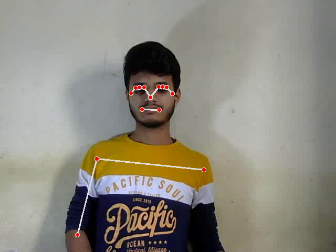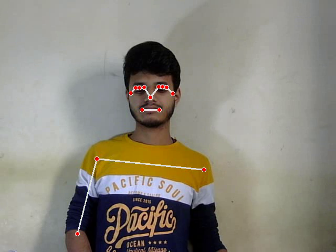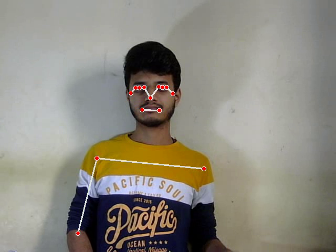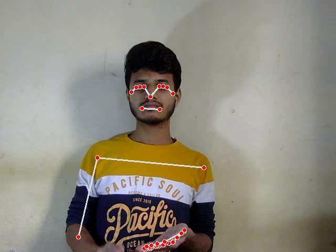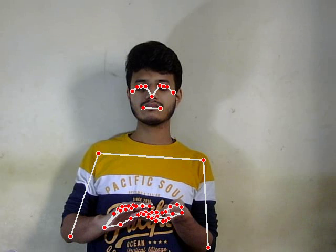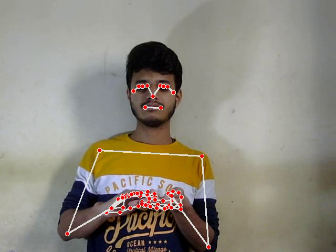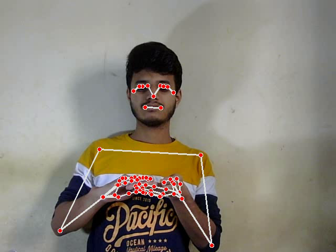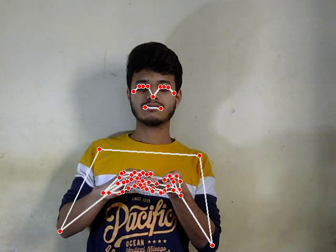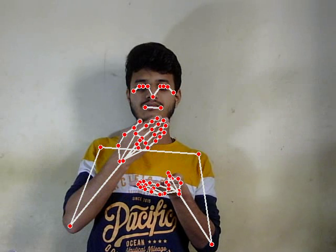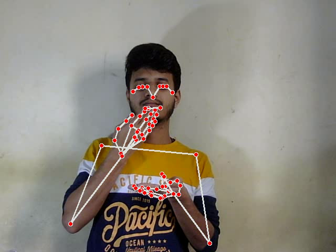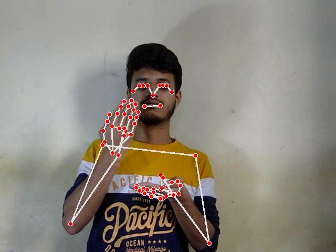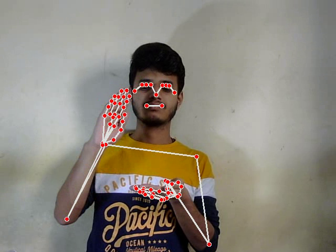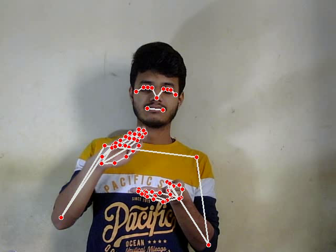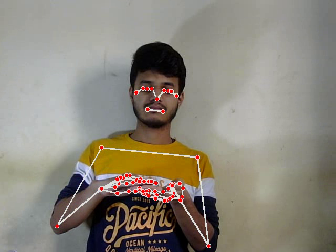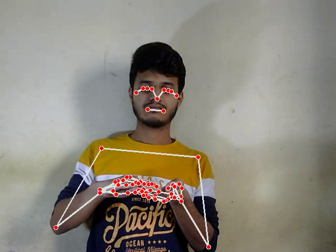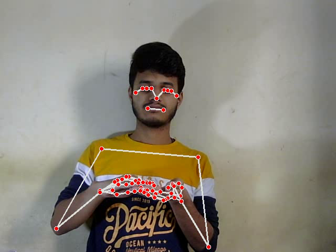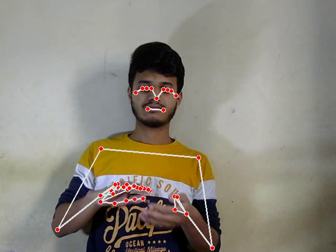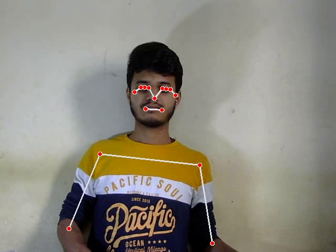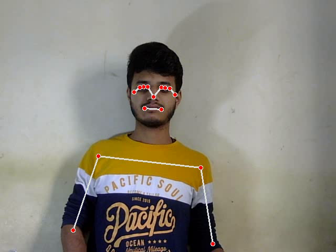bad